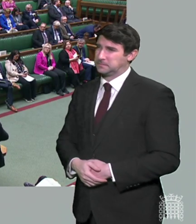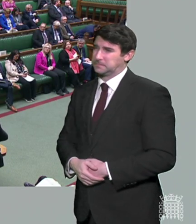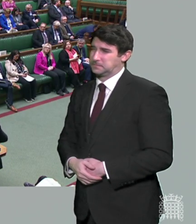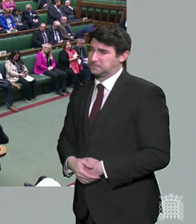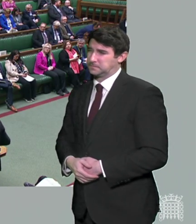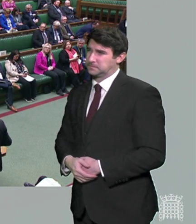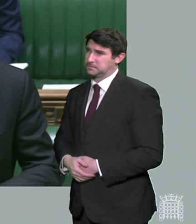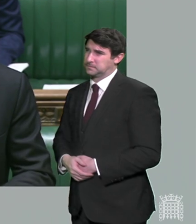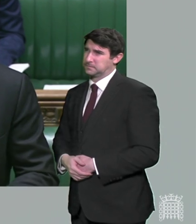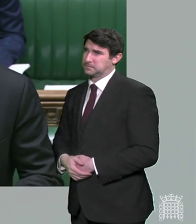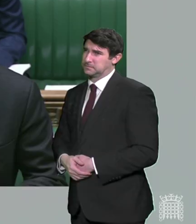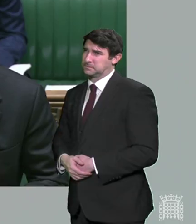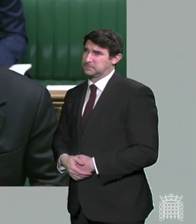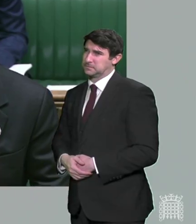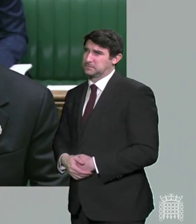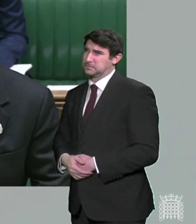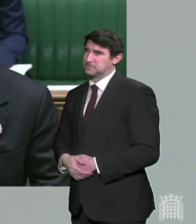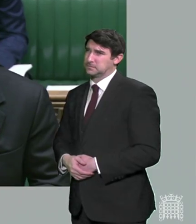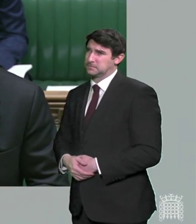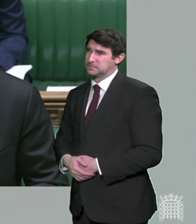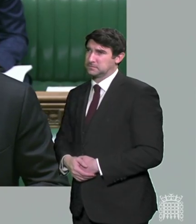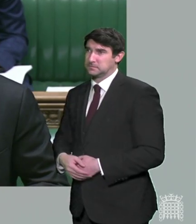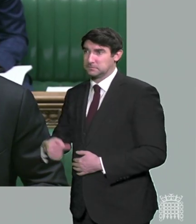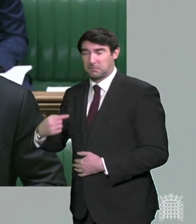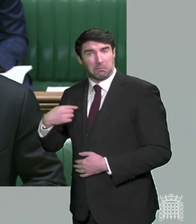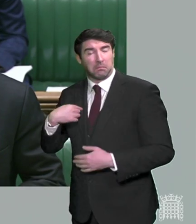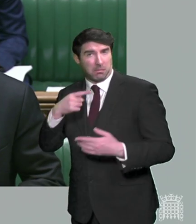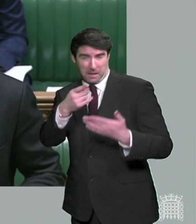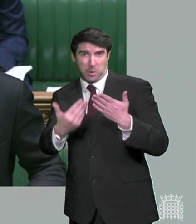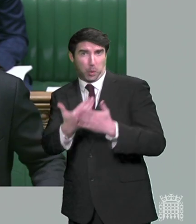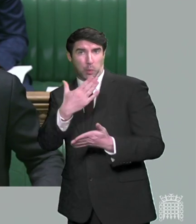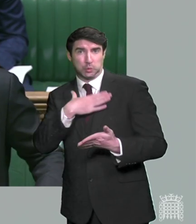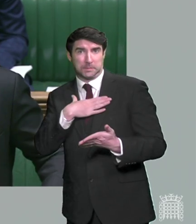I am not aware of evidence of the phenomenon that the honourable Gentleman refers to.